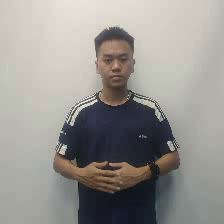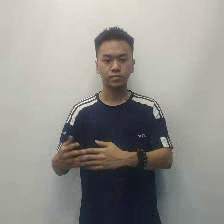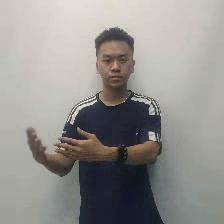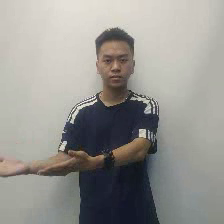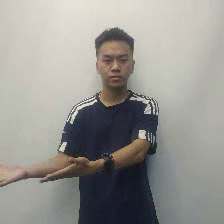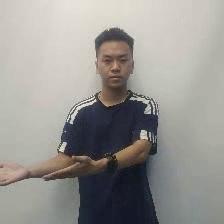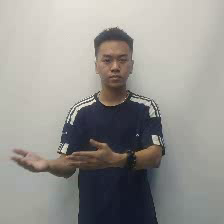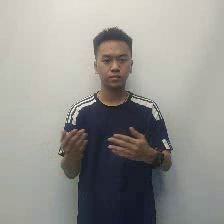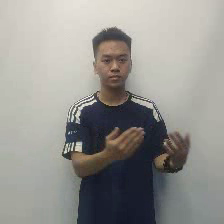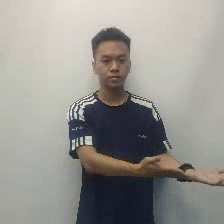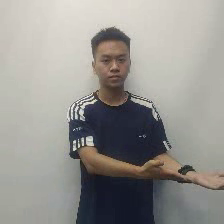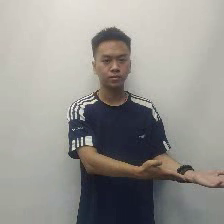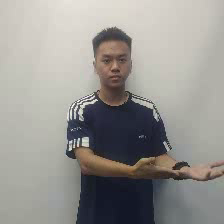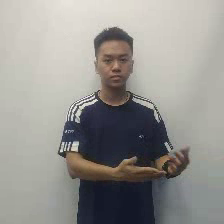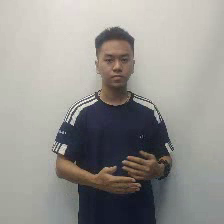Mời vào